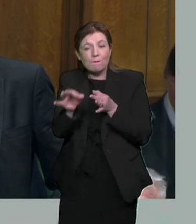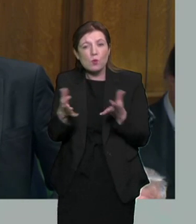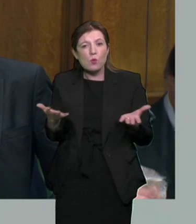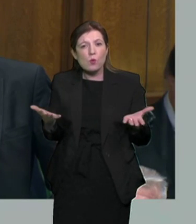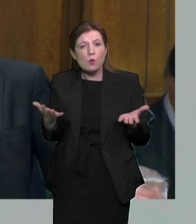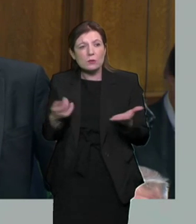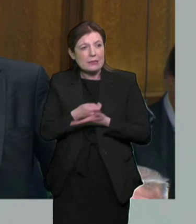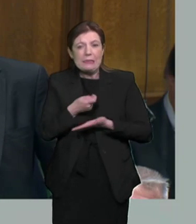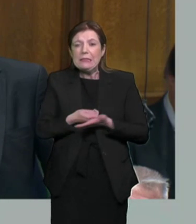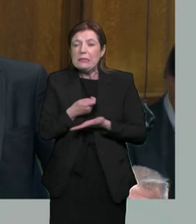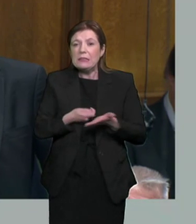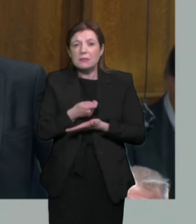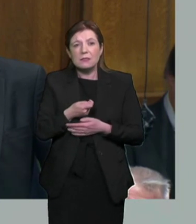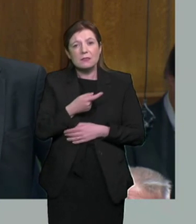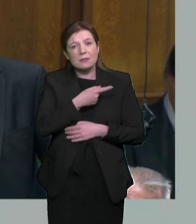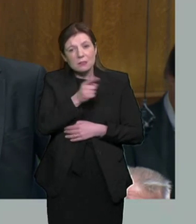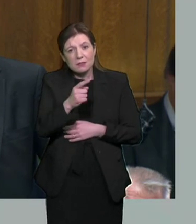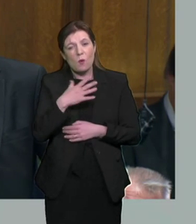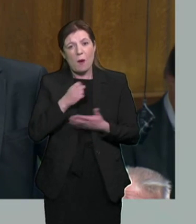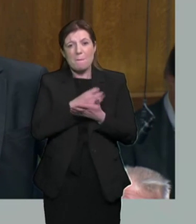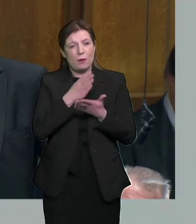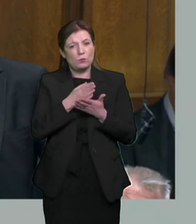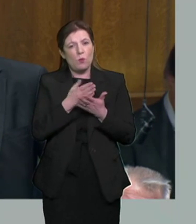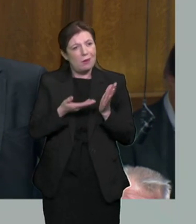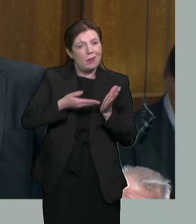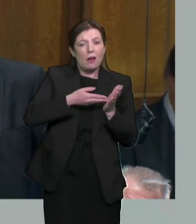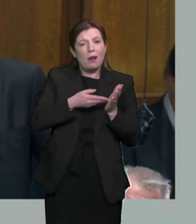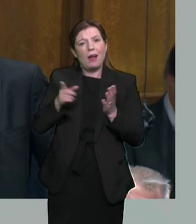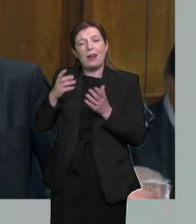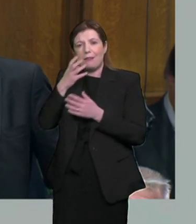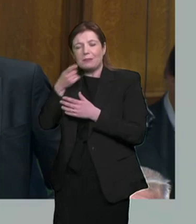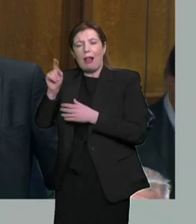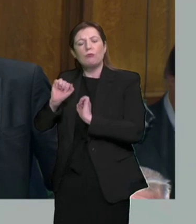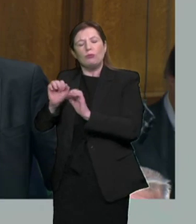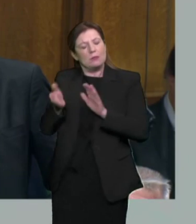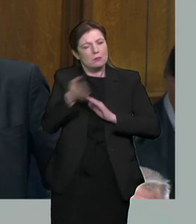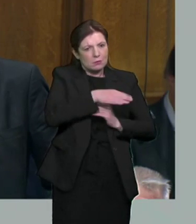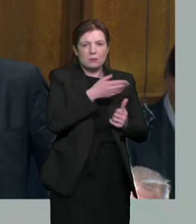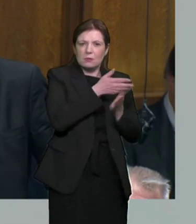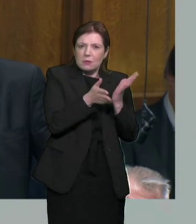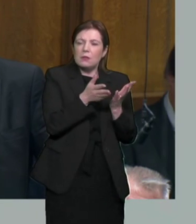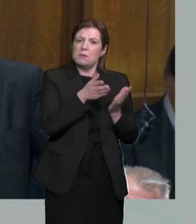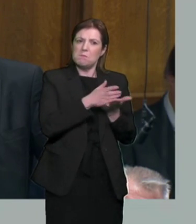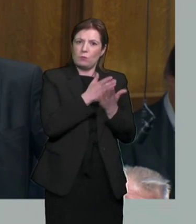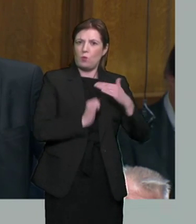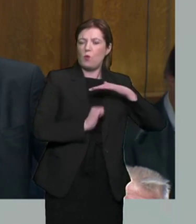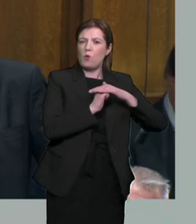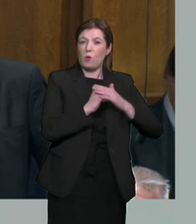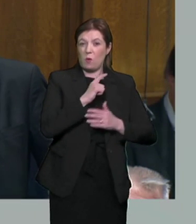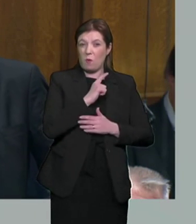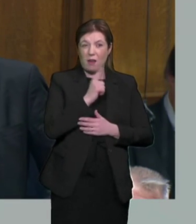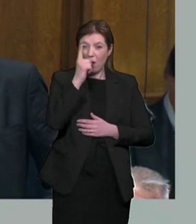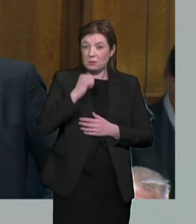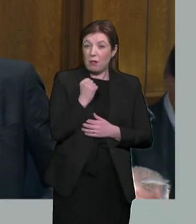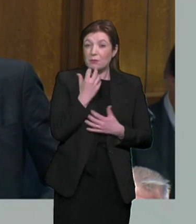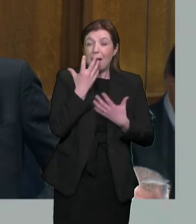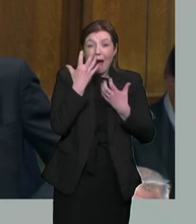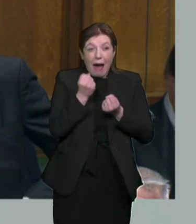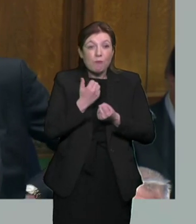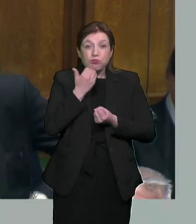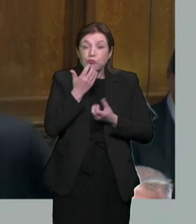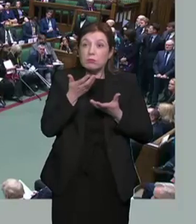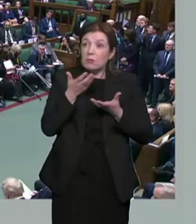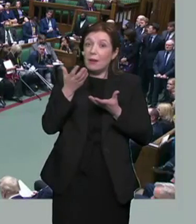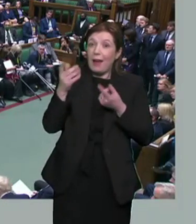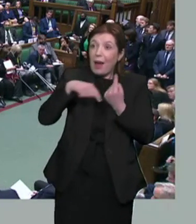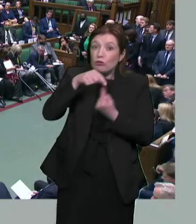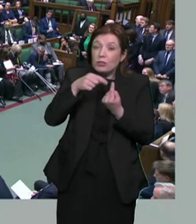Will the Prime Minister regulate and cap such fuels, to alleviate hardship and end the perversity of energy-rich Scotland but fuel-poor Scots?